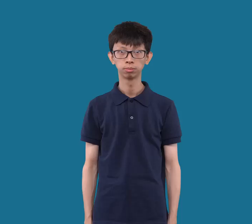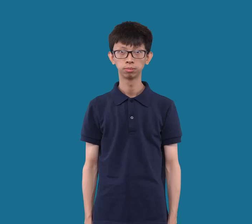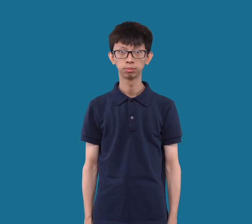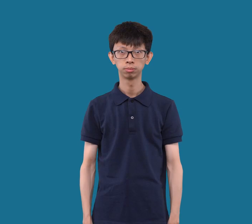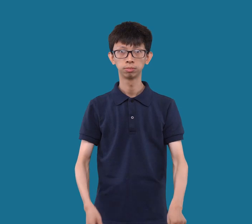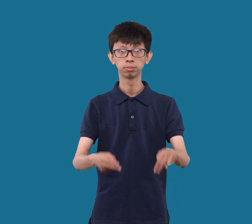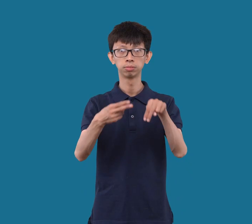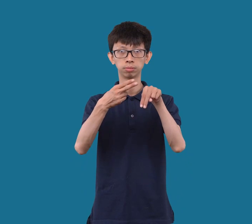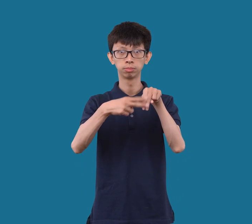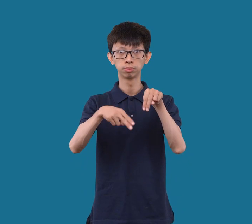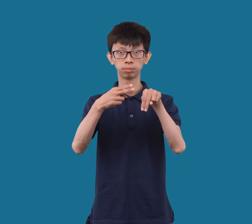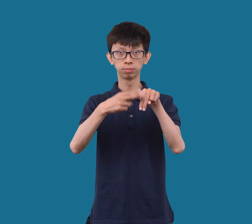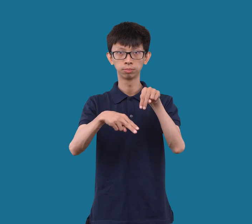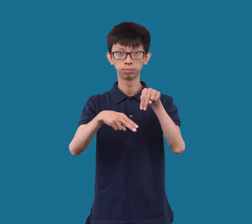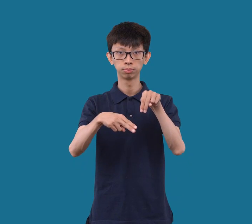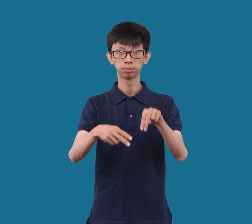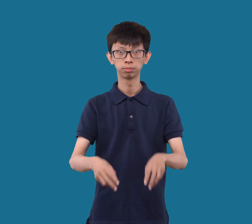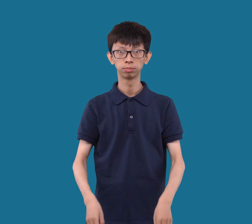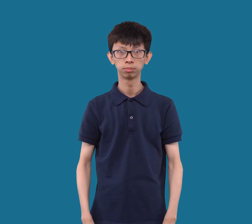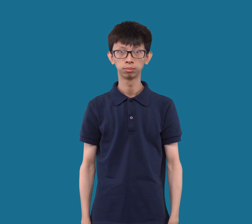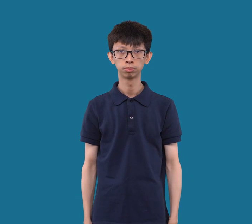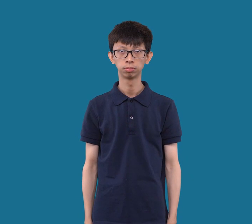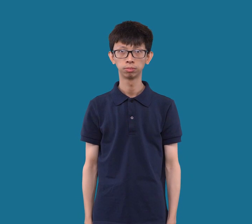chùm khế